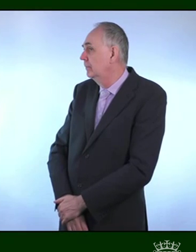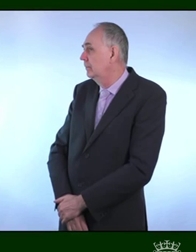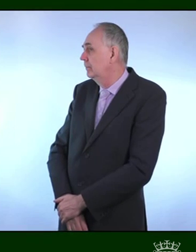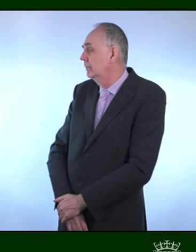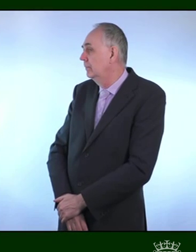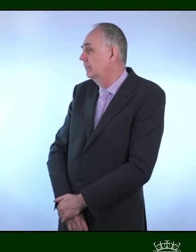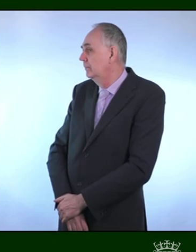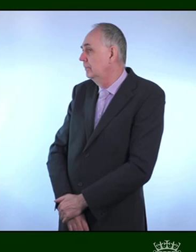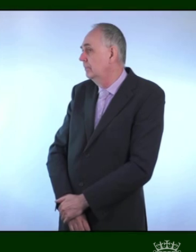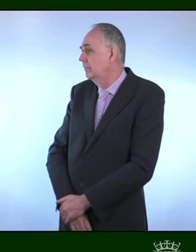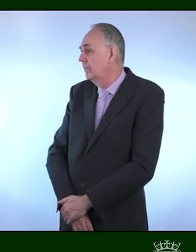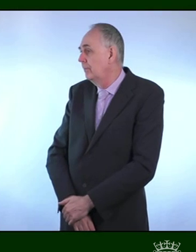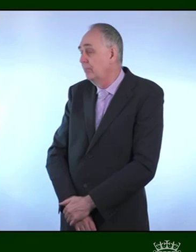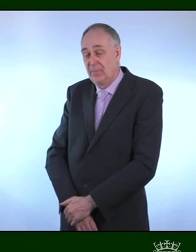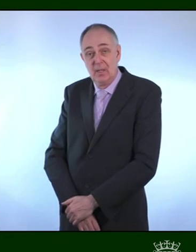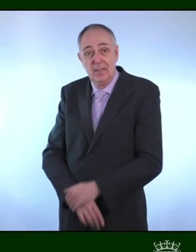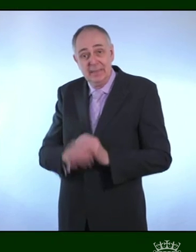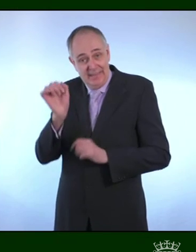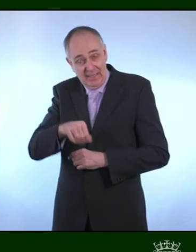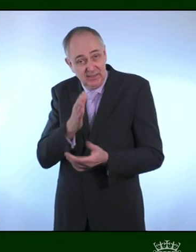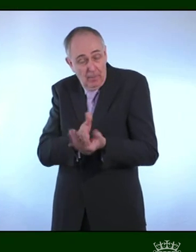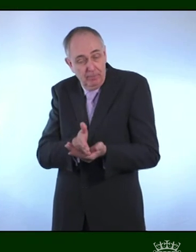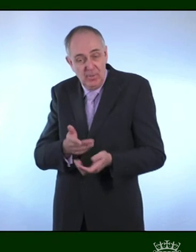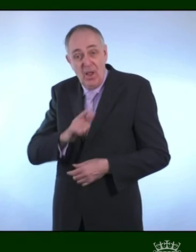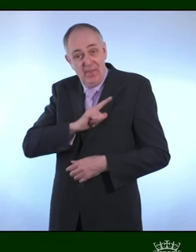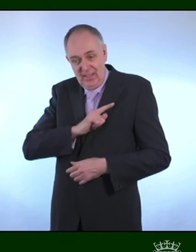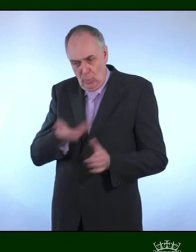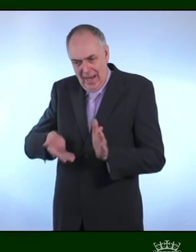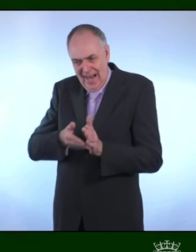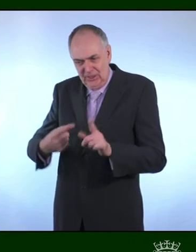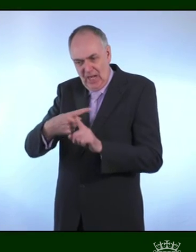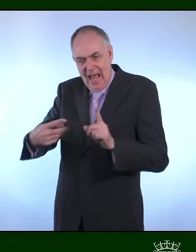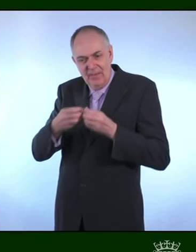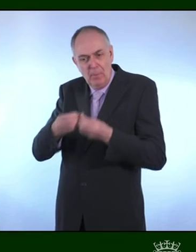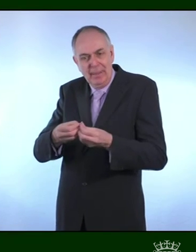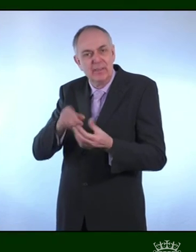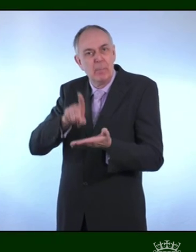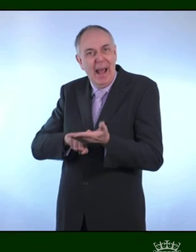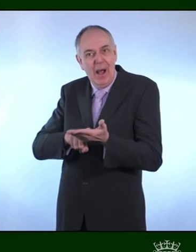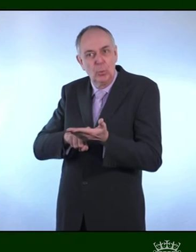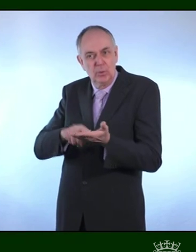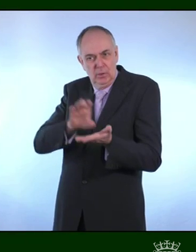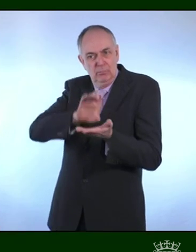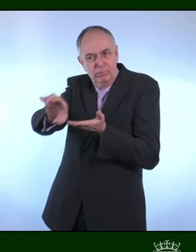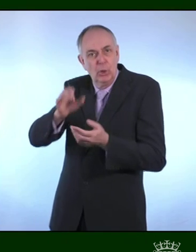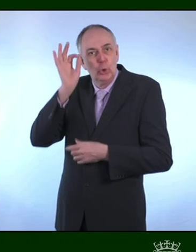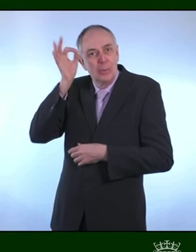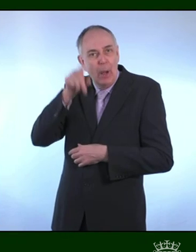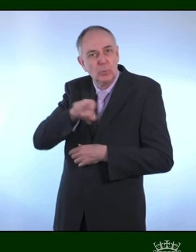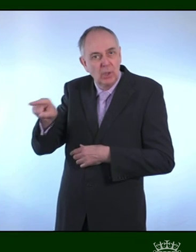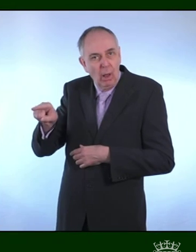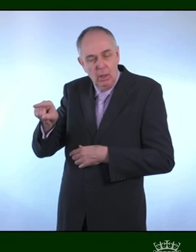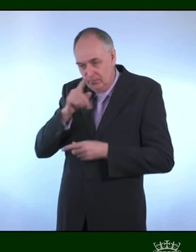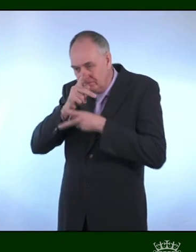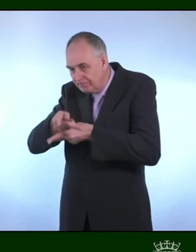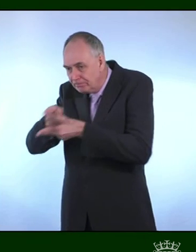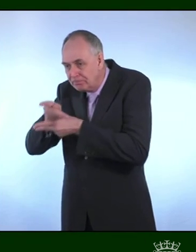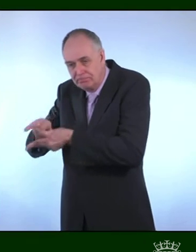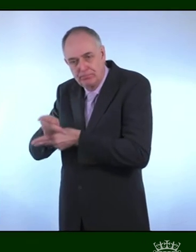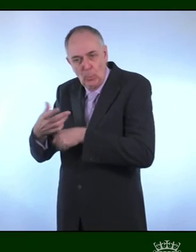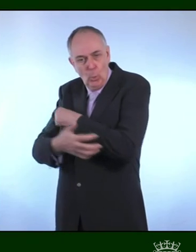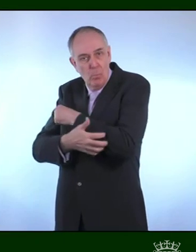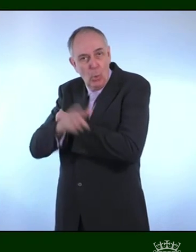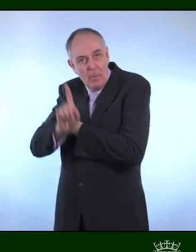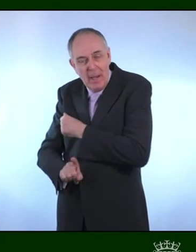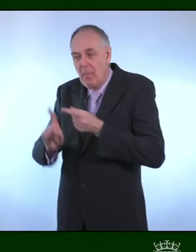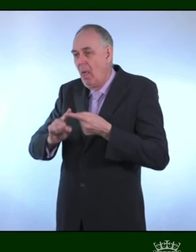Yes, indeed. That is why we have given in the first instance another half a billion pounds to councils to look after the poorest and most vulnerable members of society.